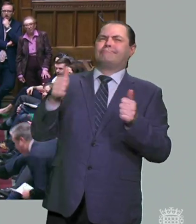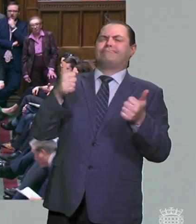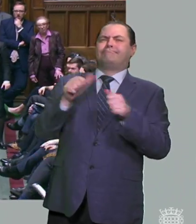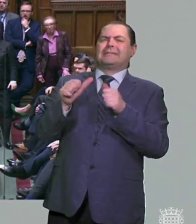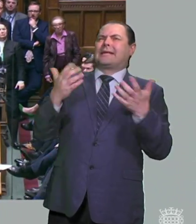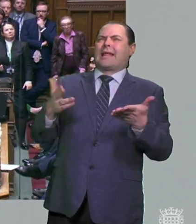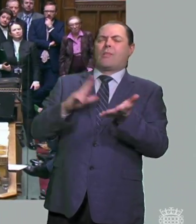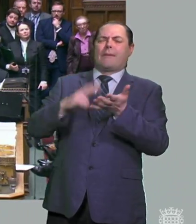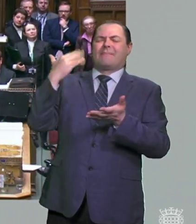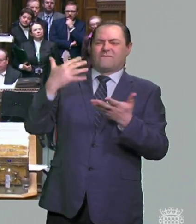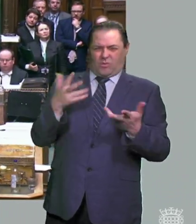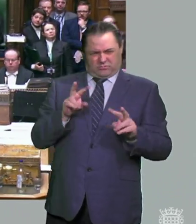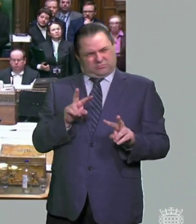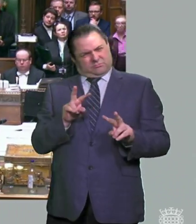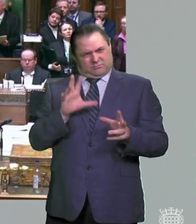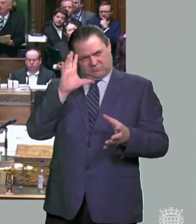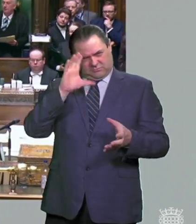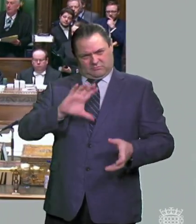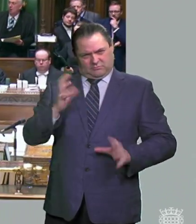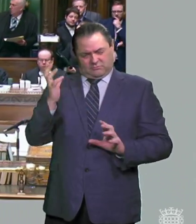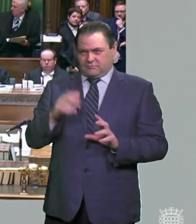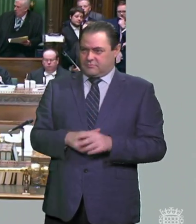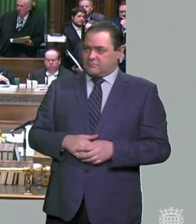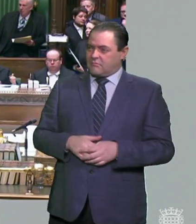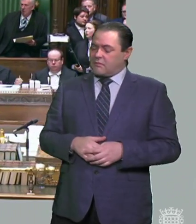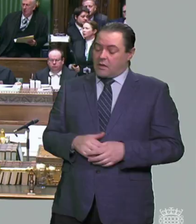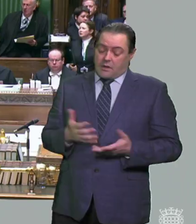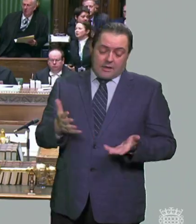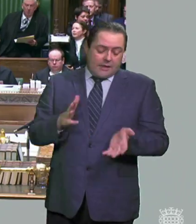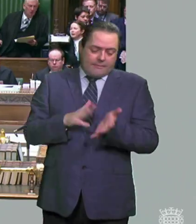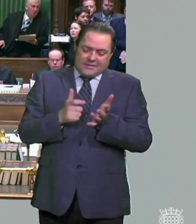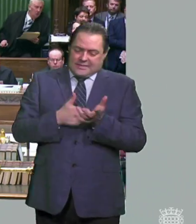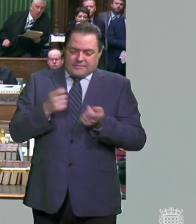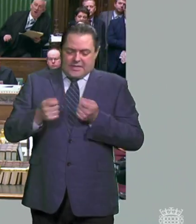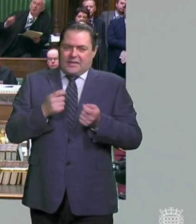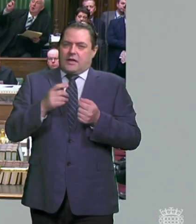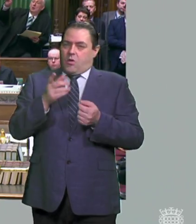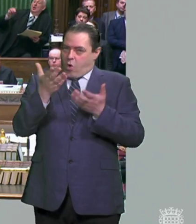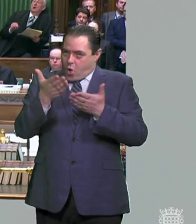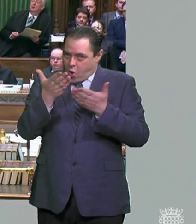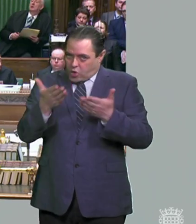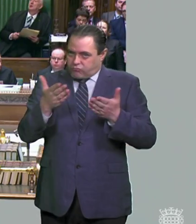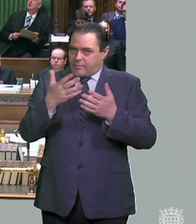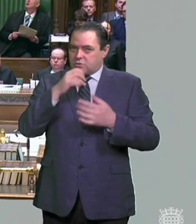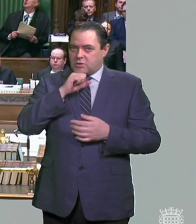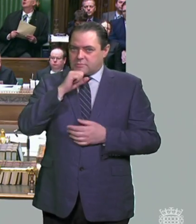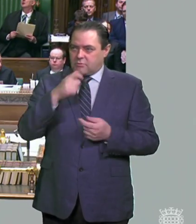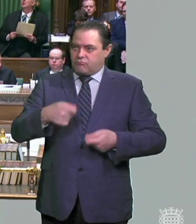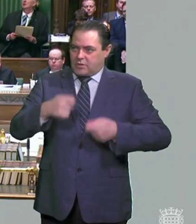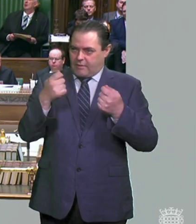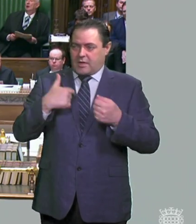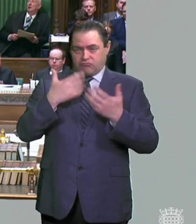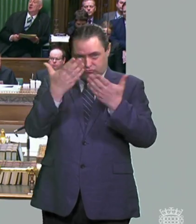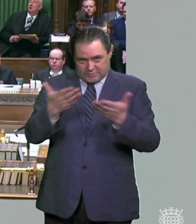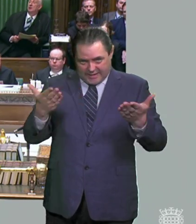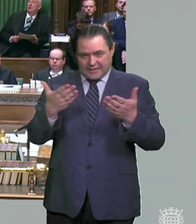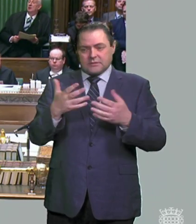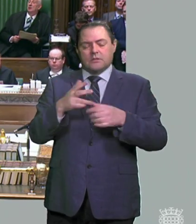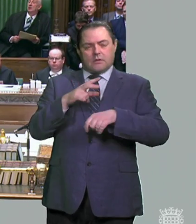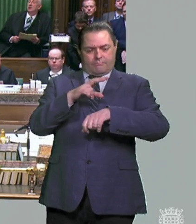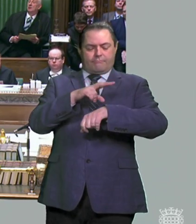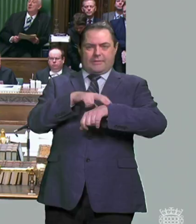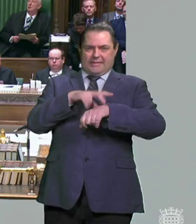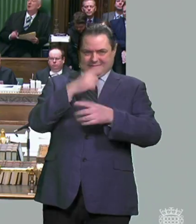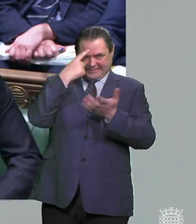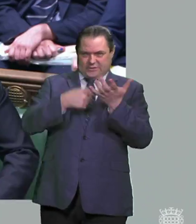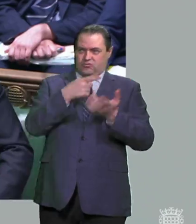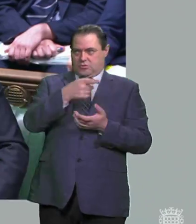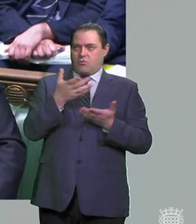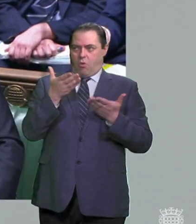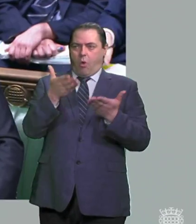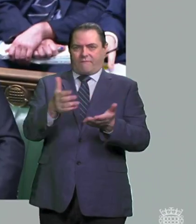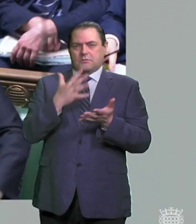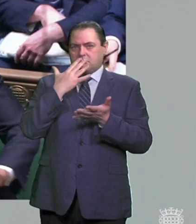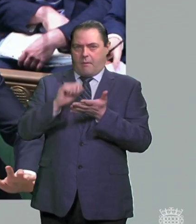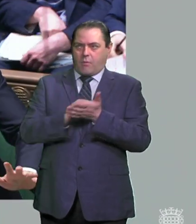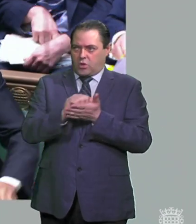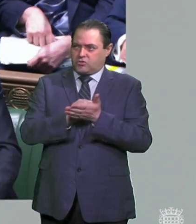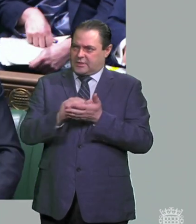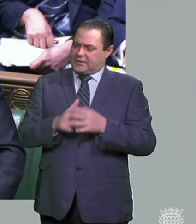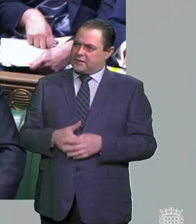Let me just address the issue that the right honourable and learned Gentleman raised, because I said at the time that I respected the decision that the police reached, and I offered an unreserved apology.